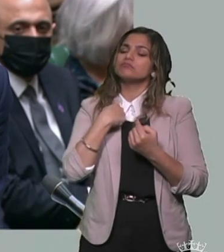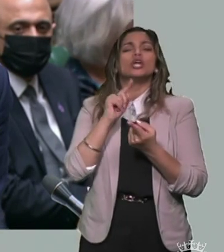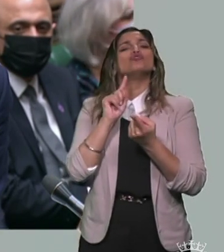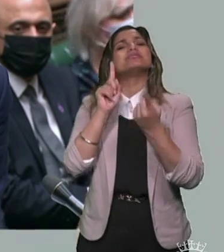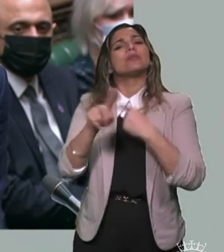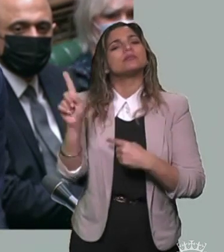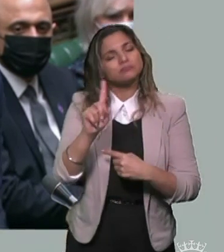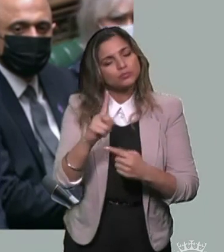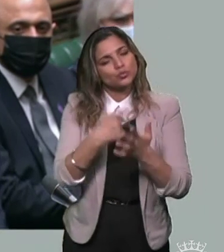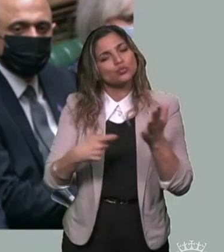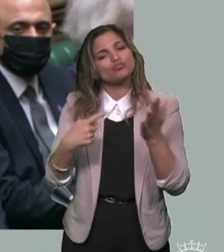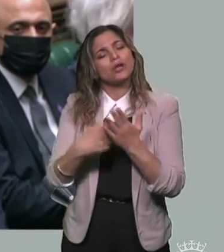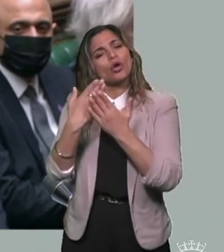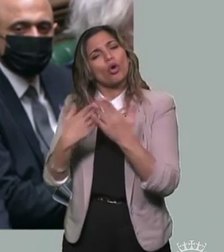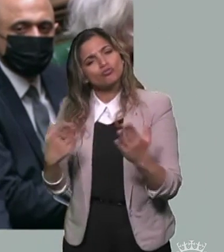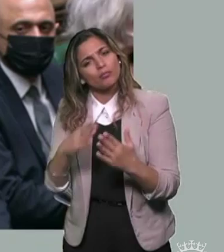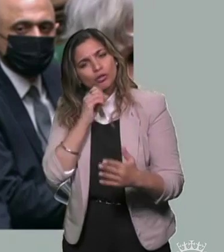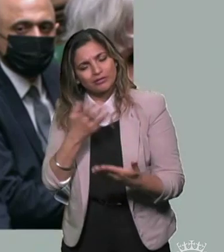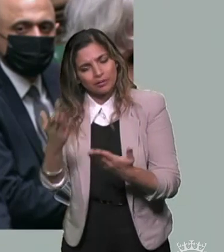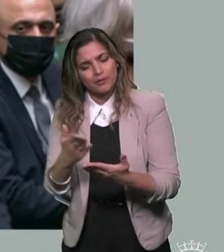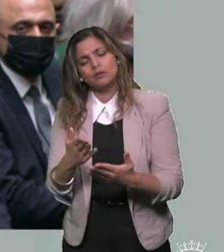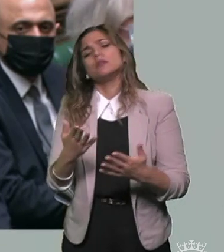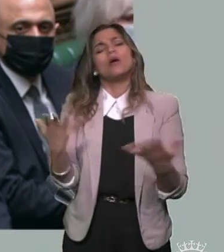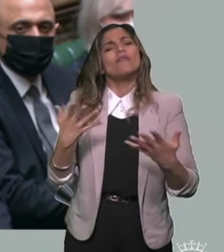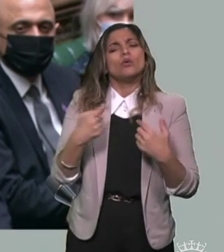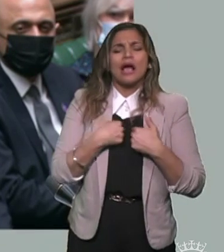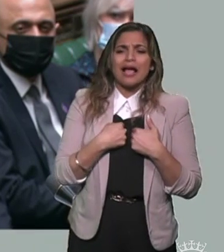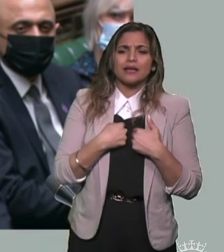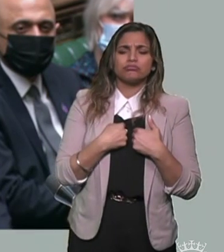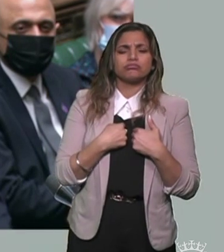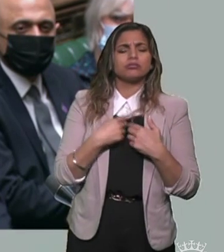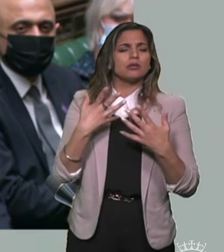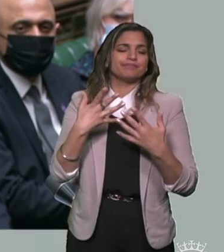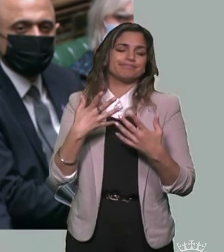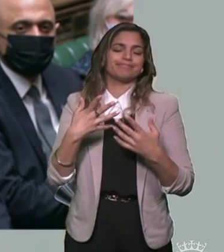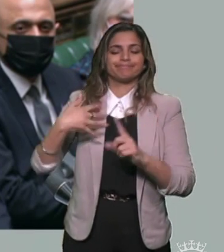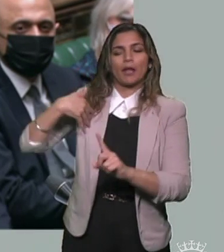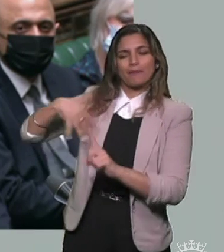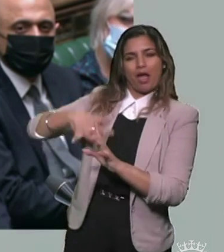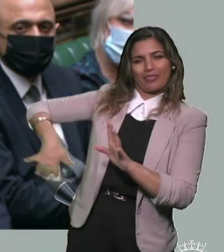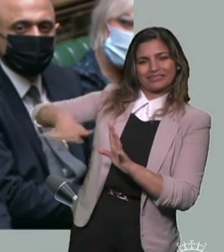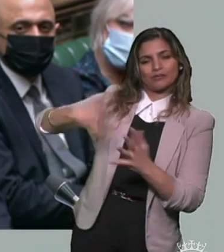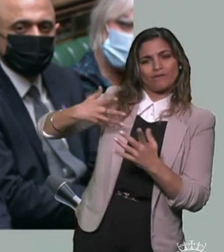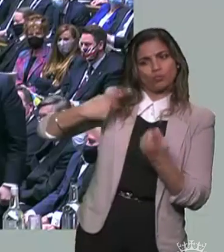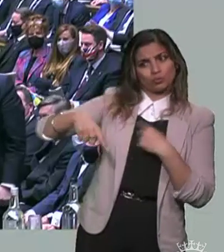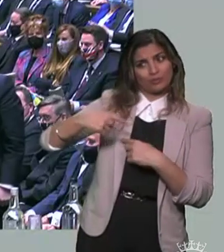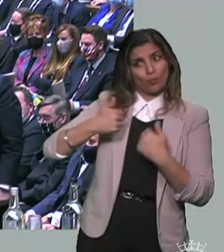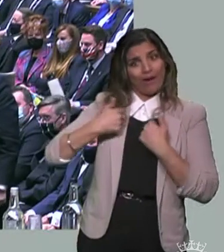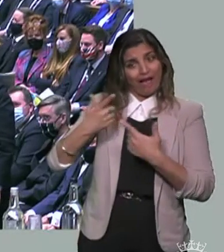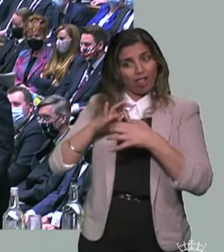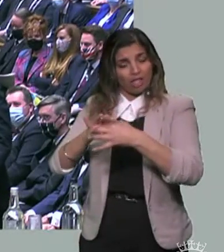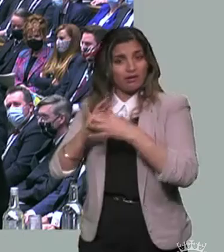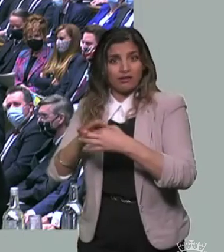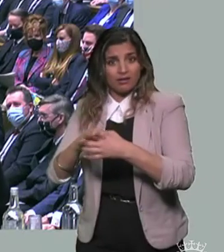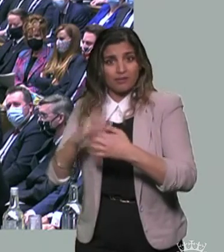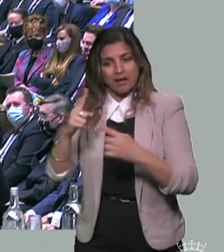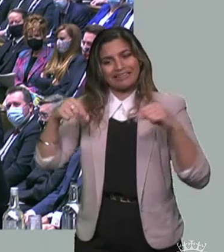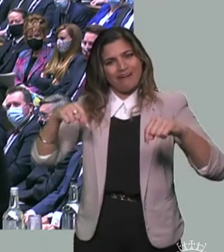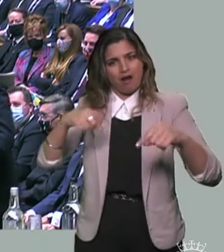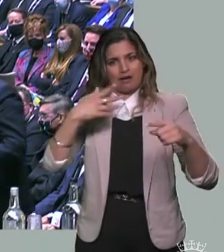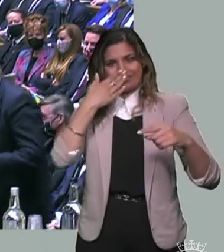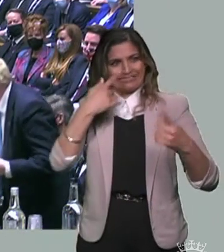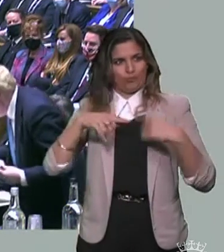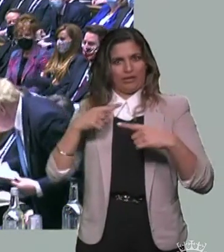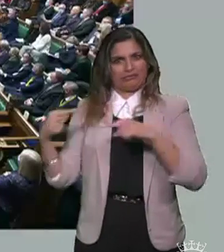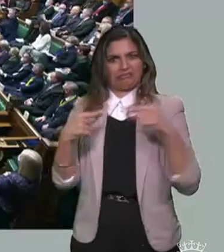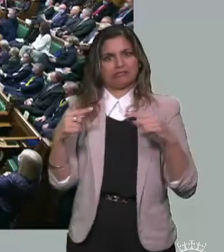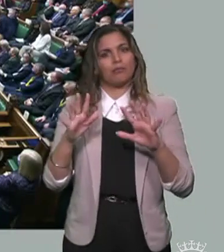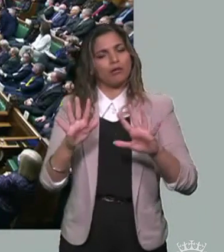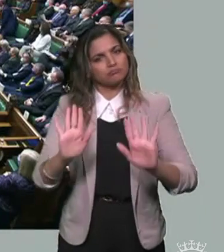People do not get this, but behind the scenes the right honourable Gentleman and I co-operate well, and I want to continue to do so.